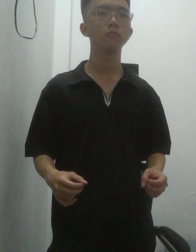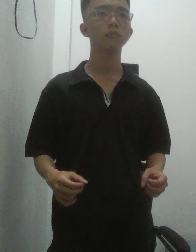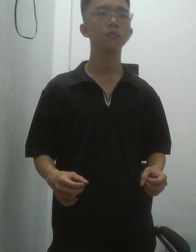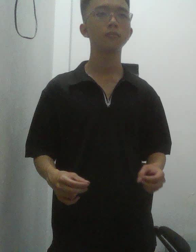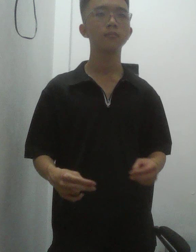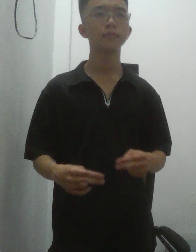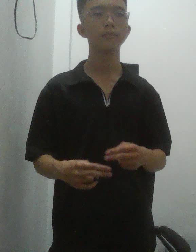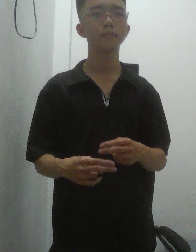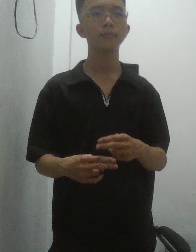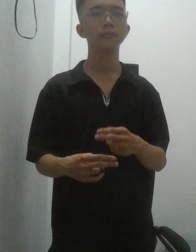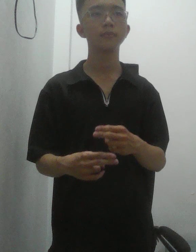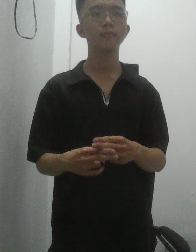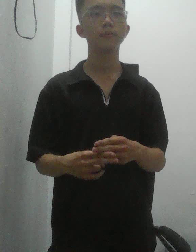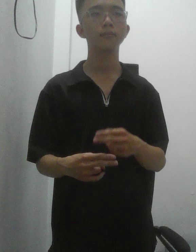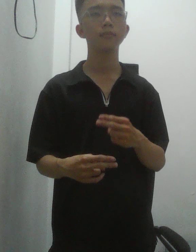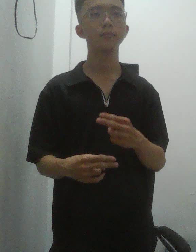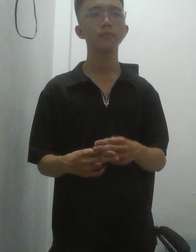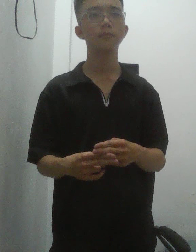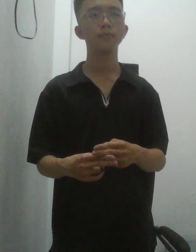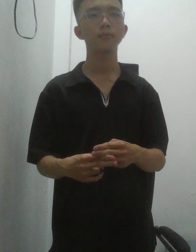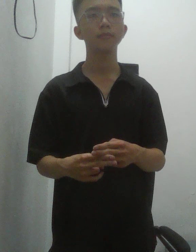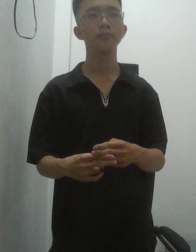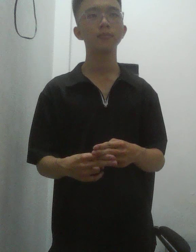ten